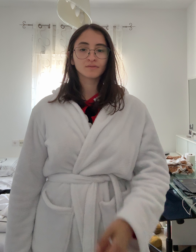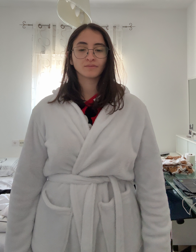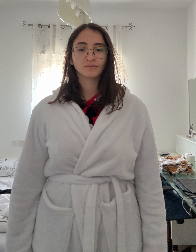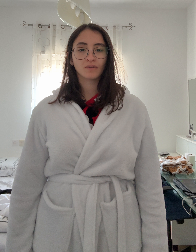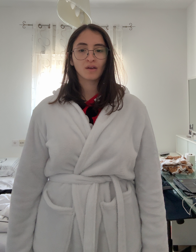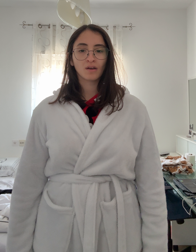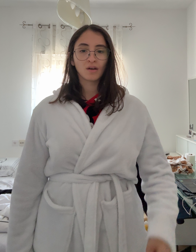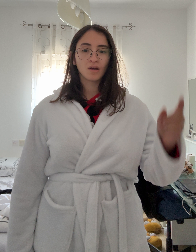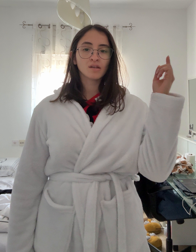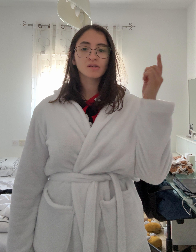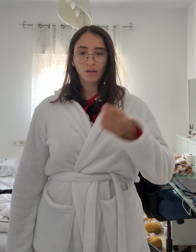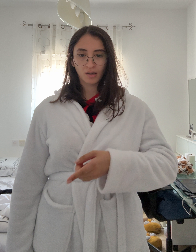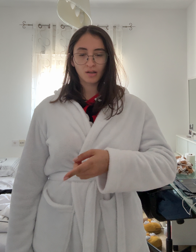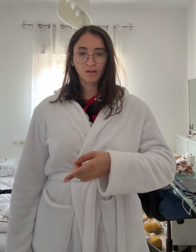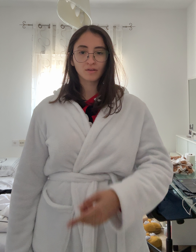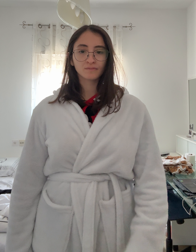צריך